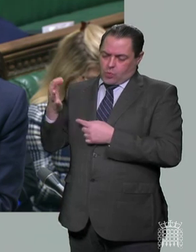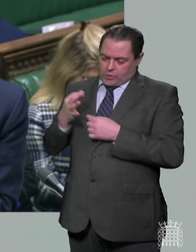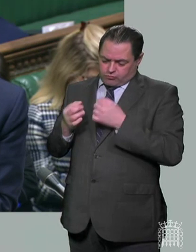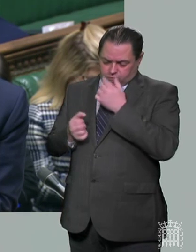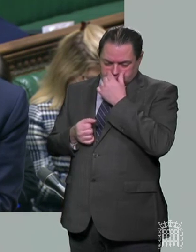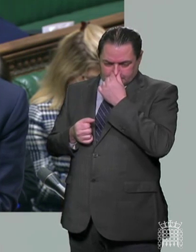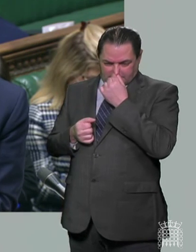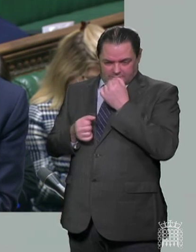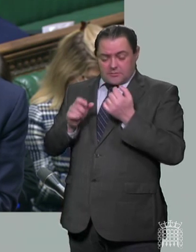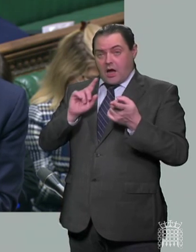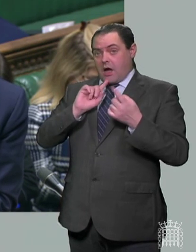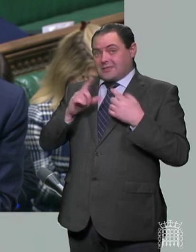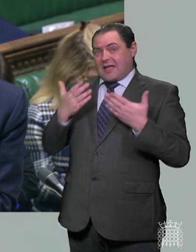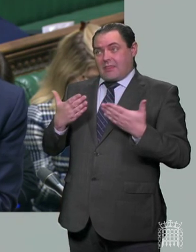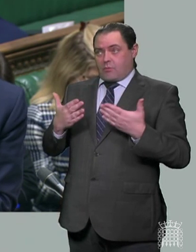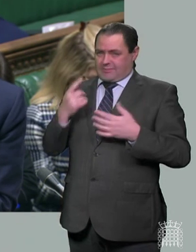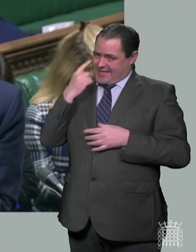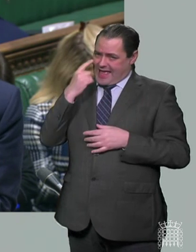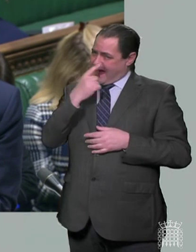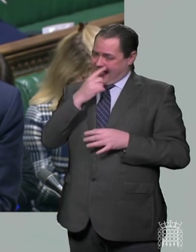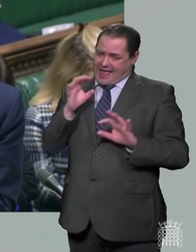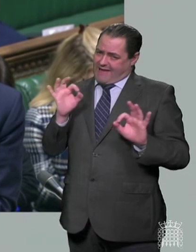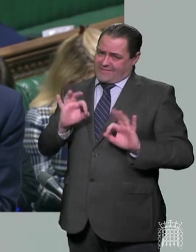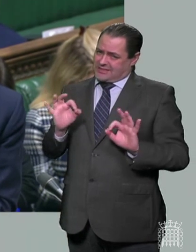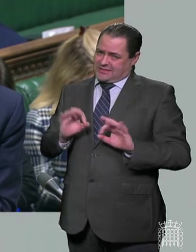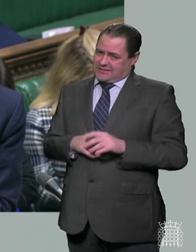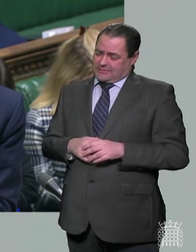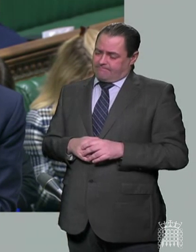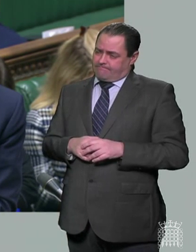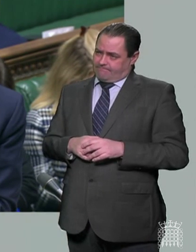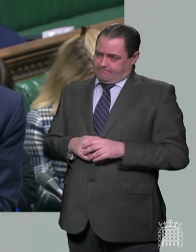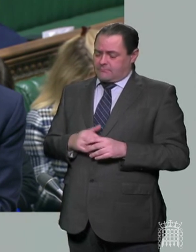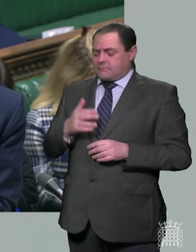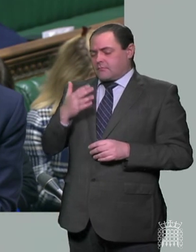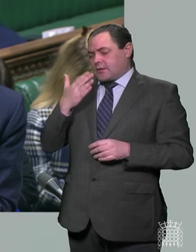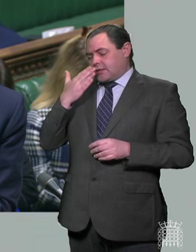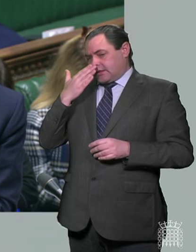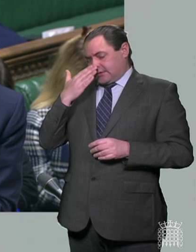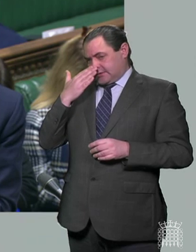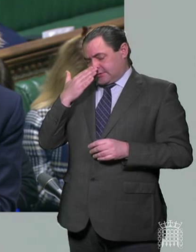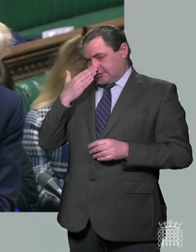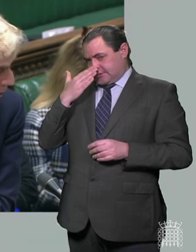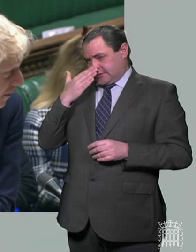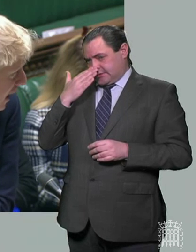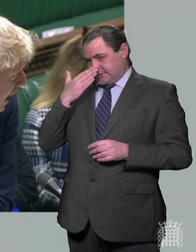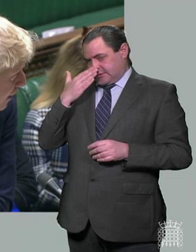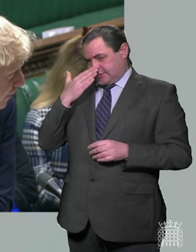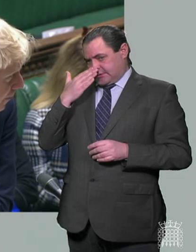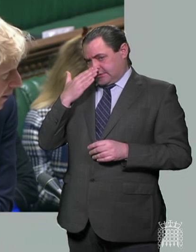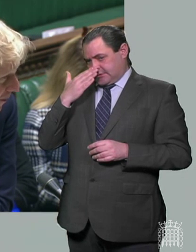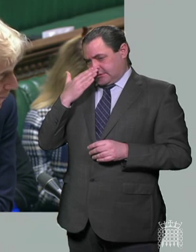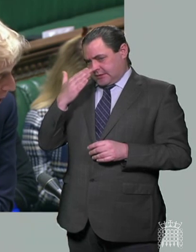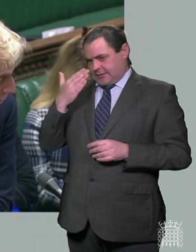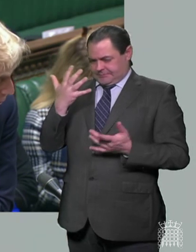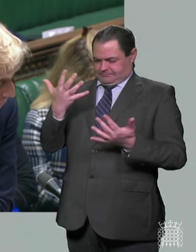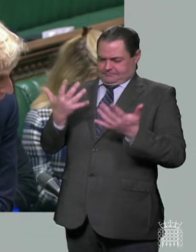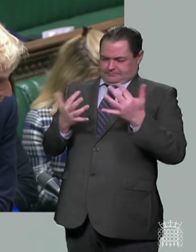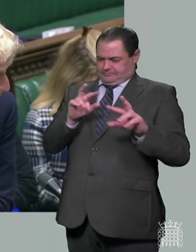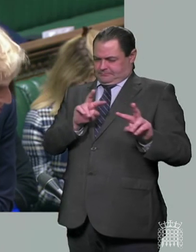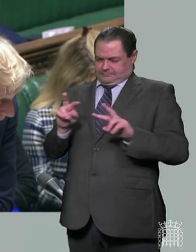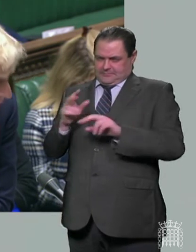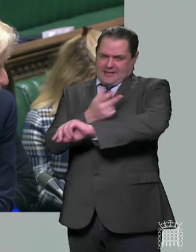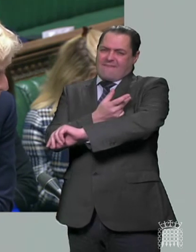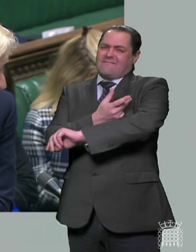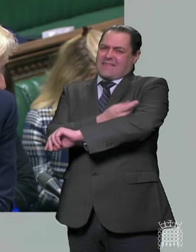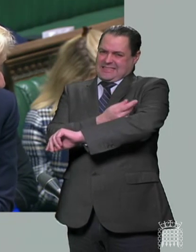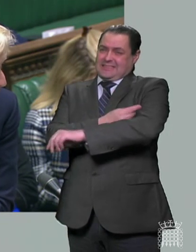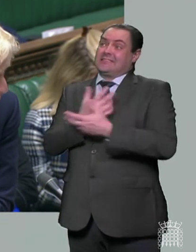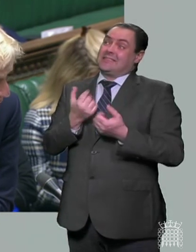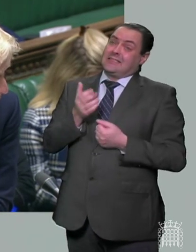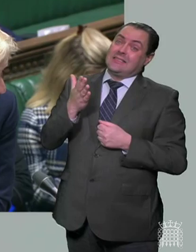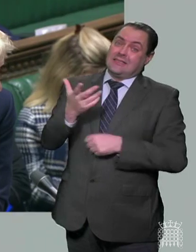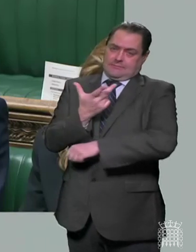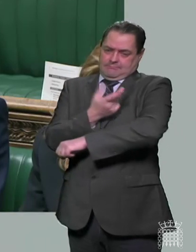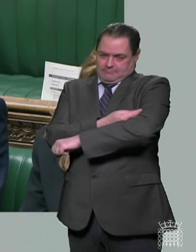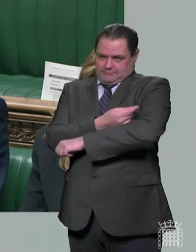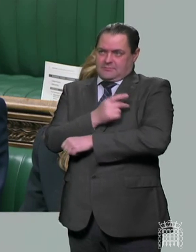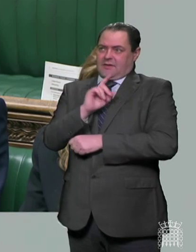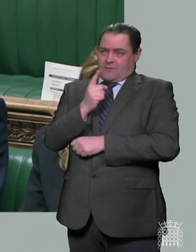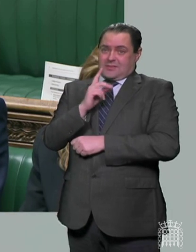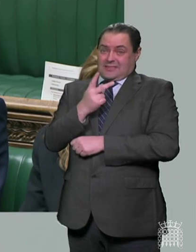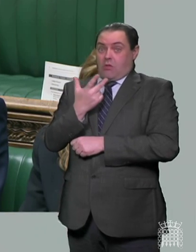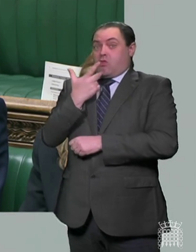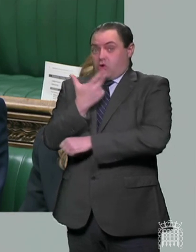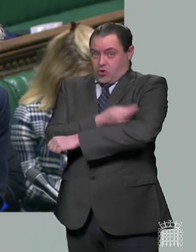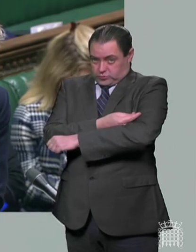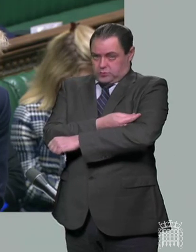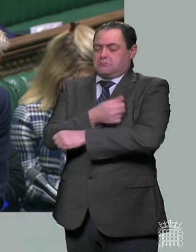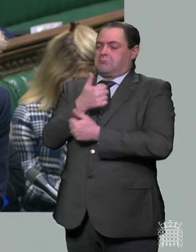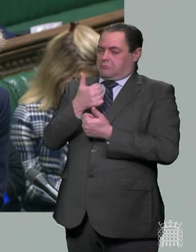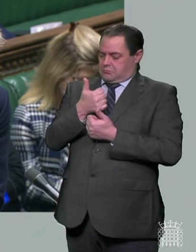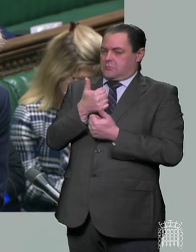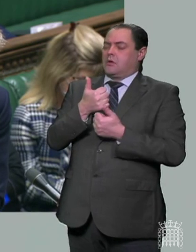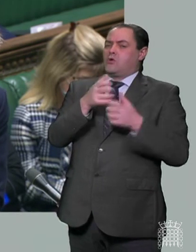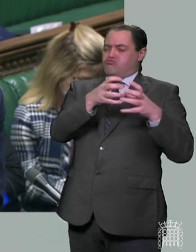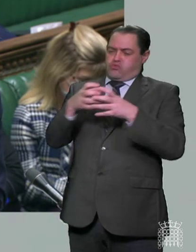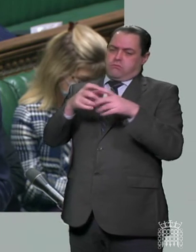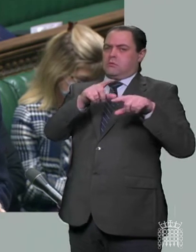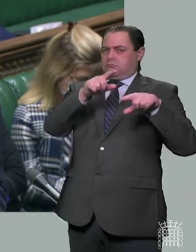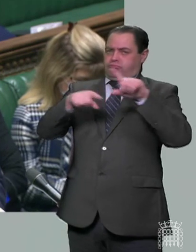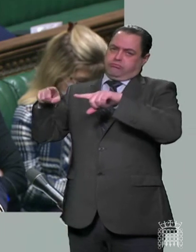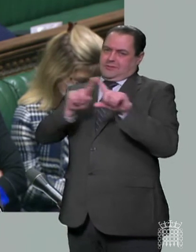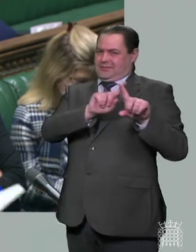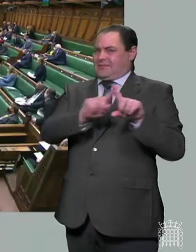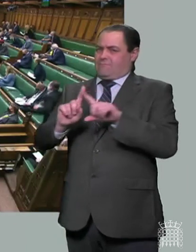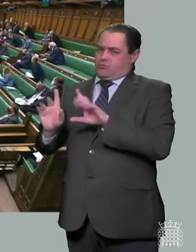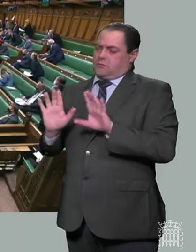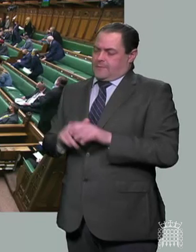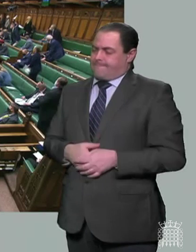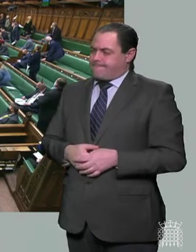I think the answer is that there is currently no evidence, but there is certainly evidence that the different levels of vaccine take-up, and booster take-up in particular, are affecting outcomes.